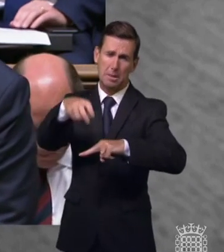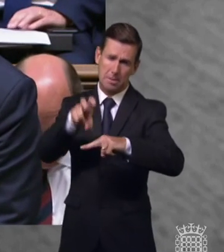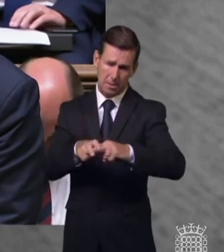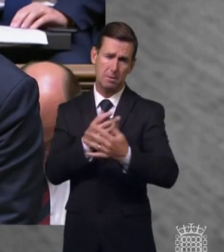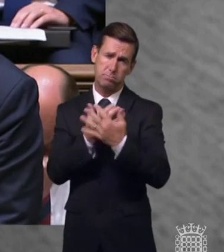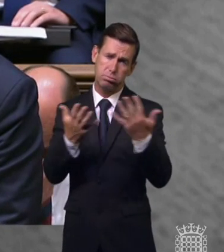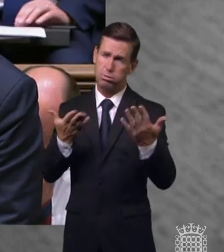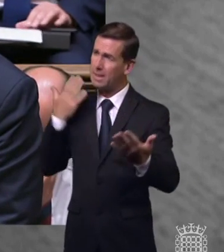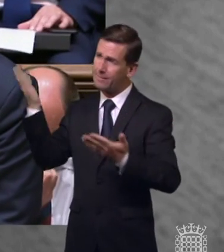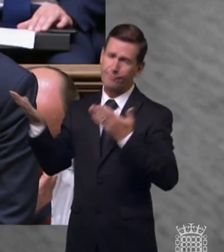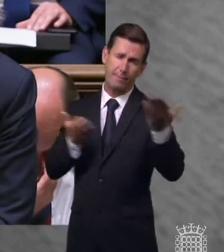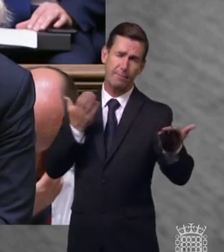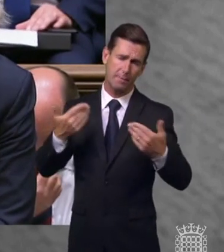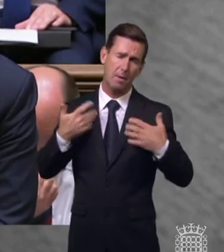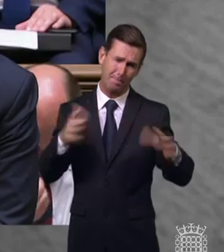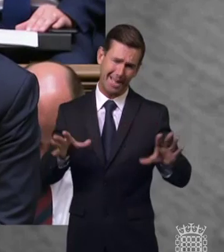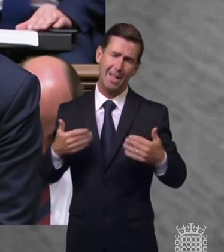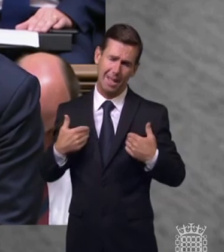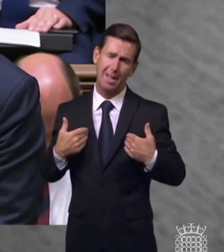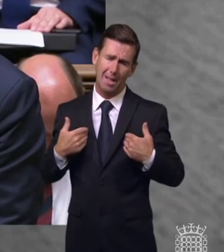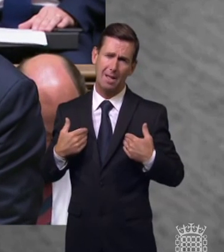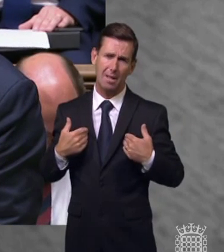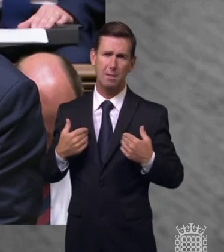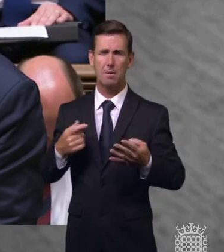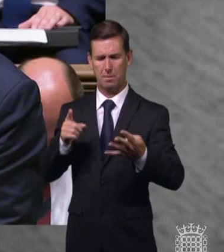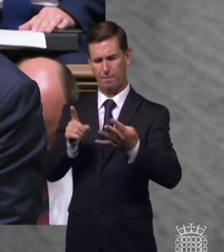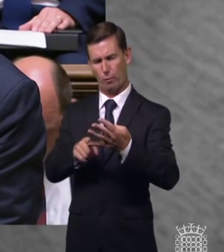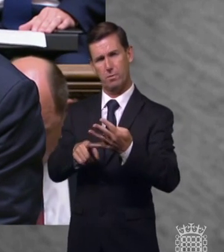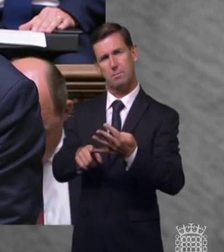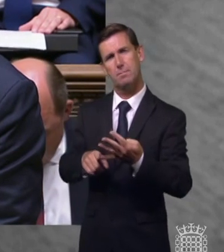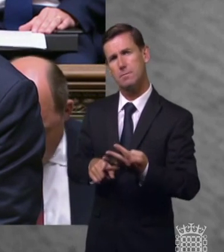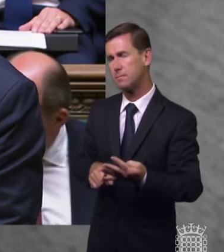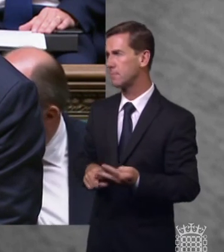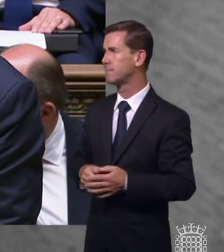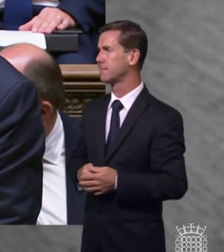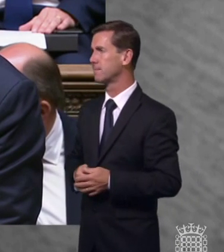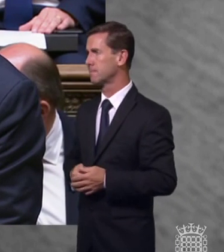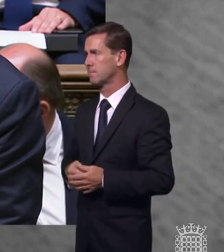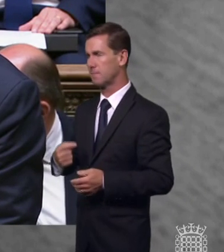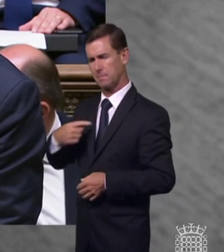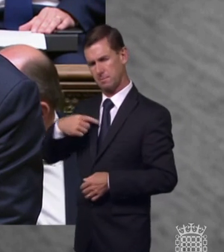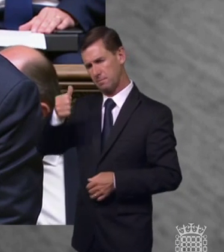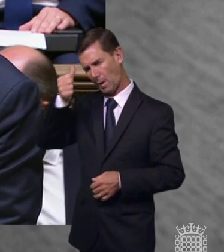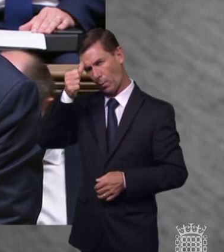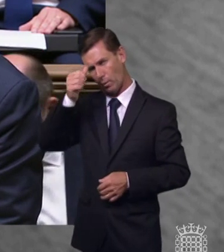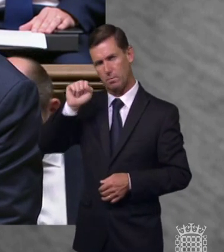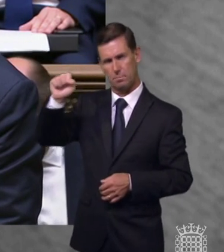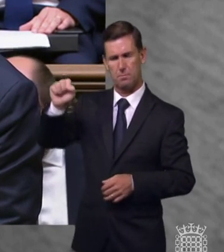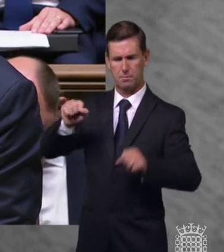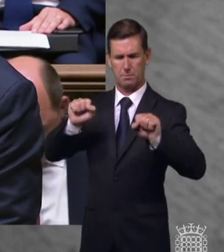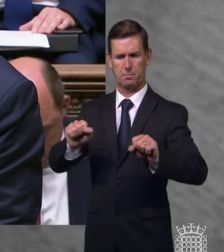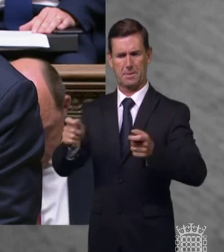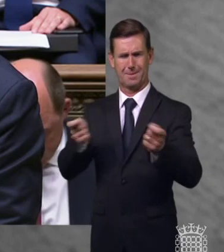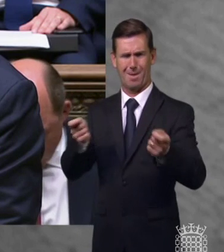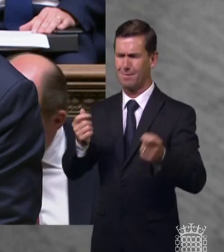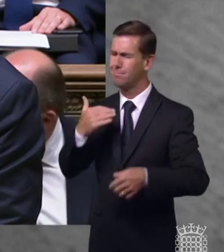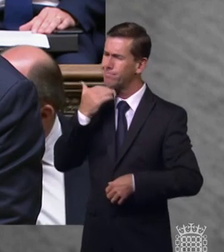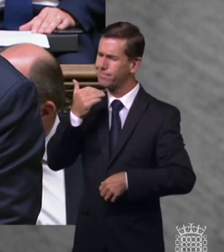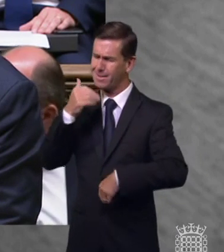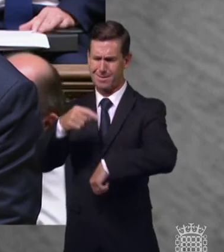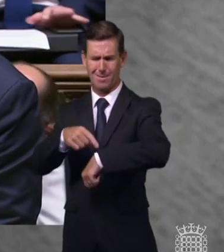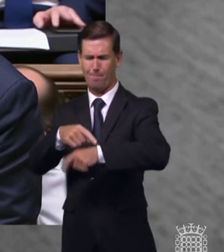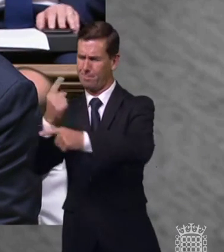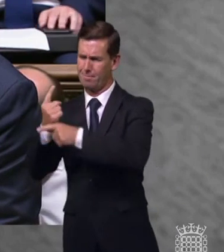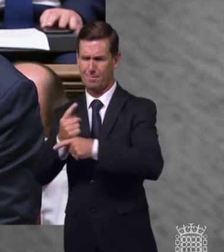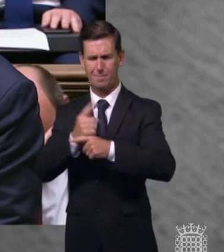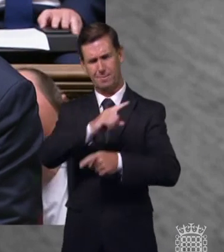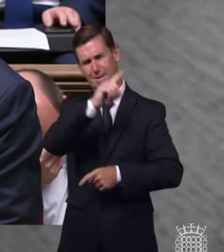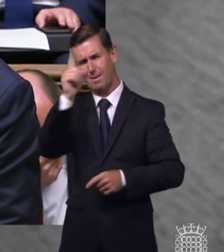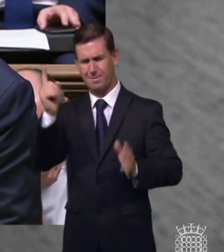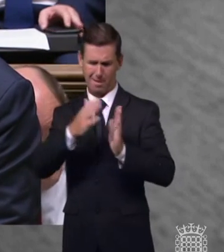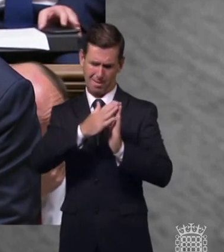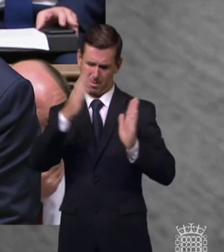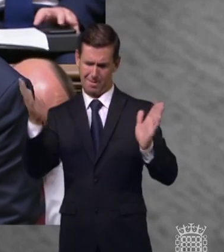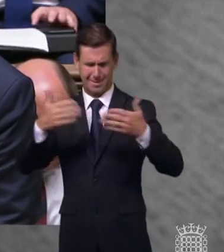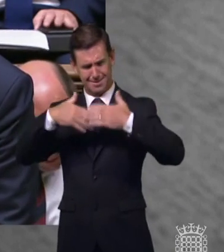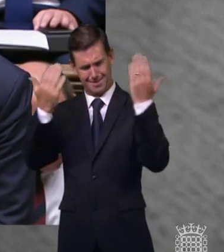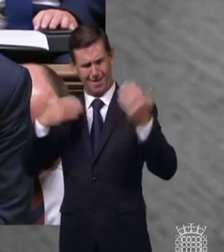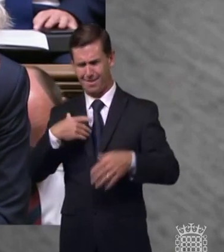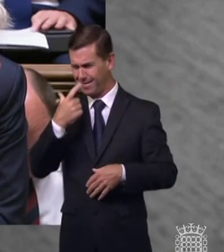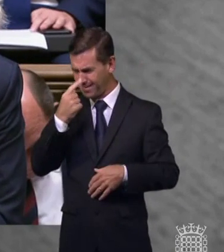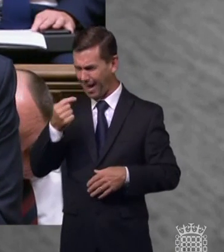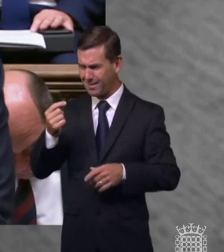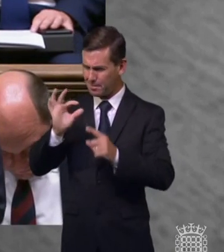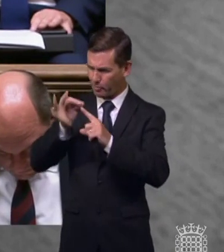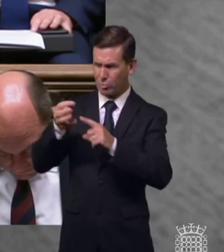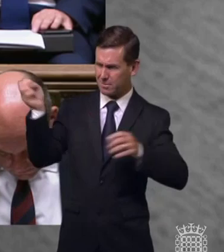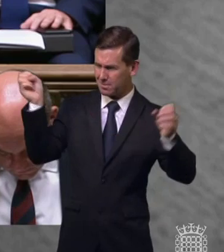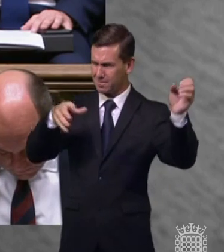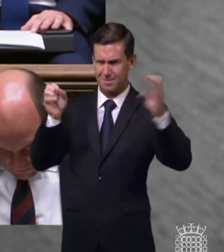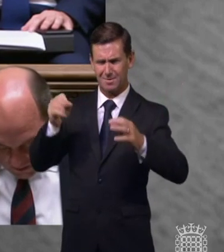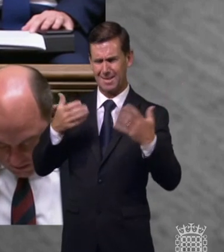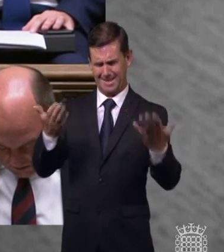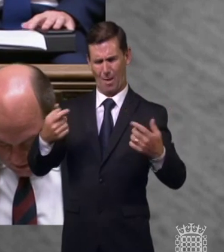Thanks to your generosity and that of the House, there is now ample time for debate until later this afternoon, and I think that many Members will be able to get their points across.